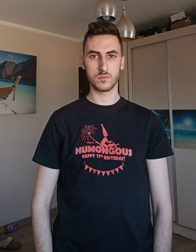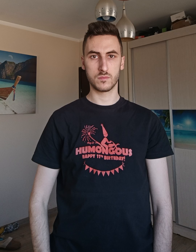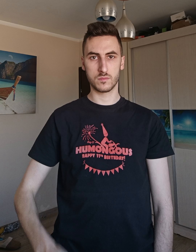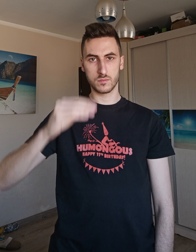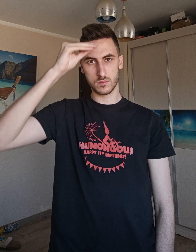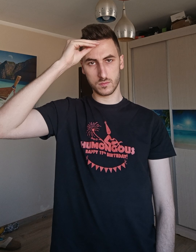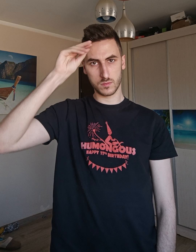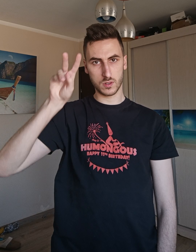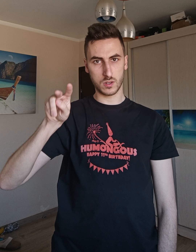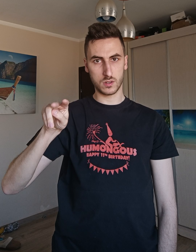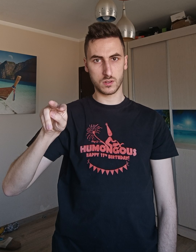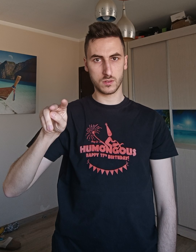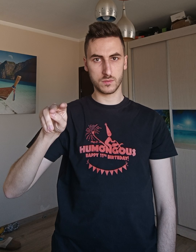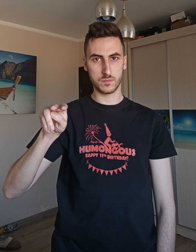אח